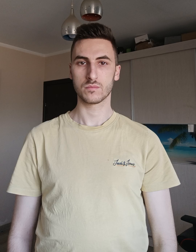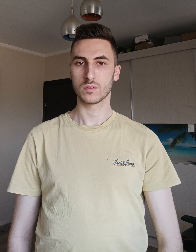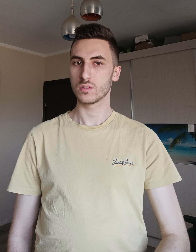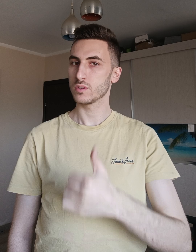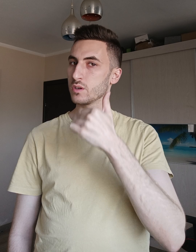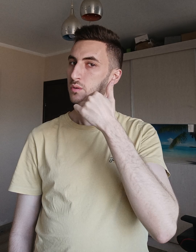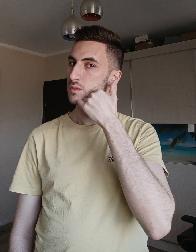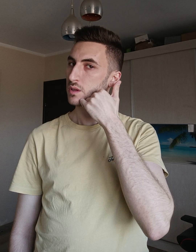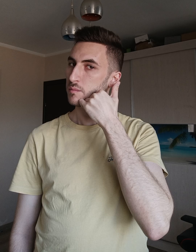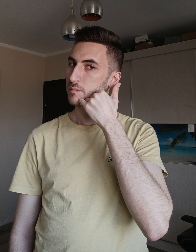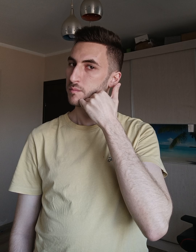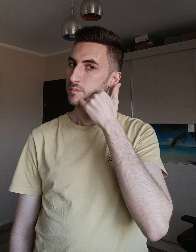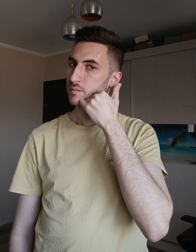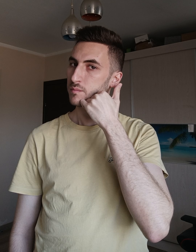שירותים